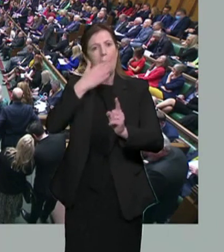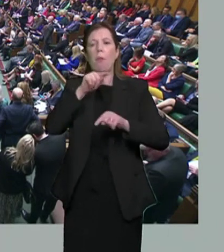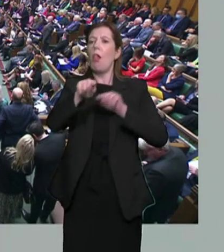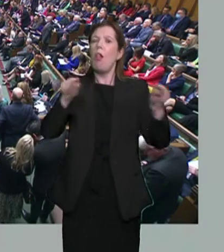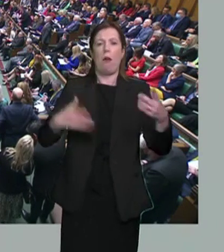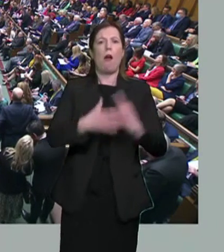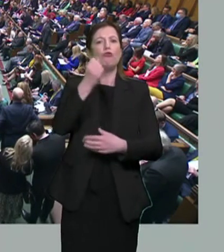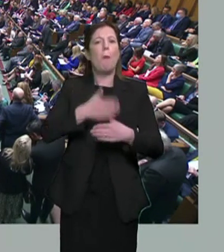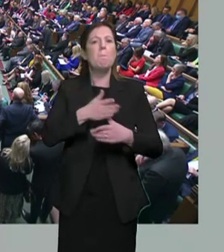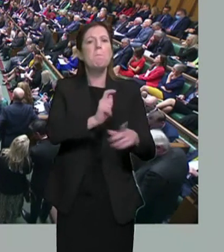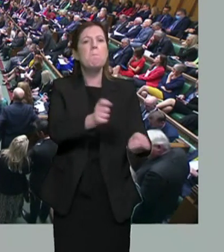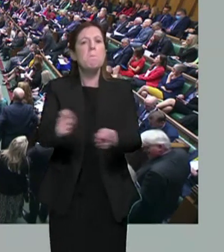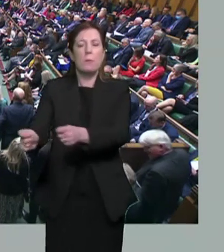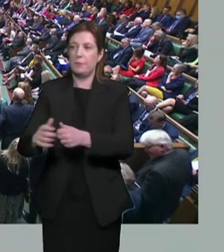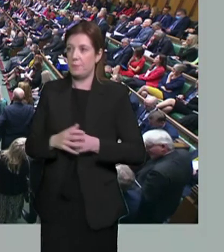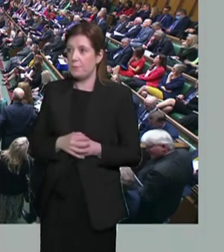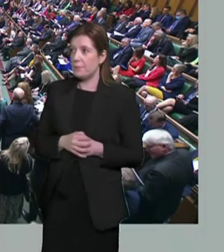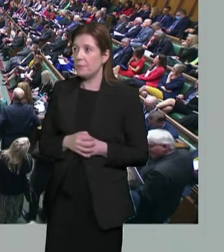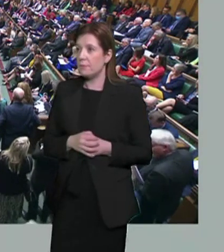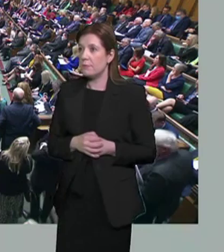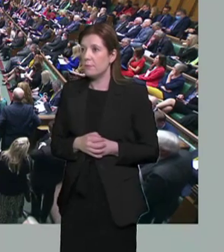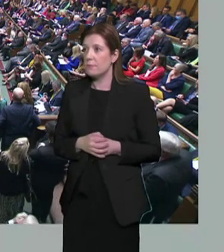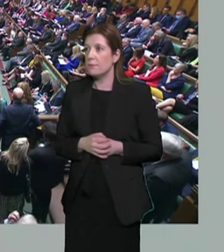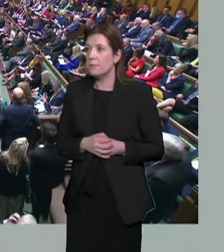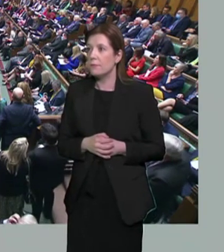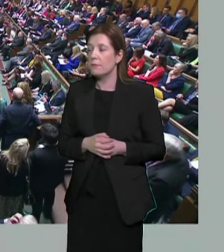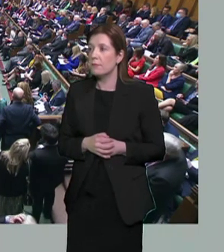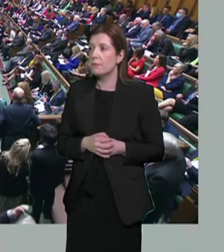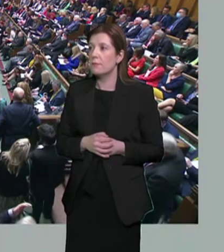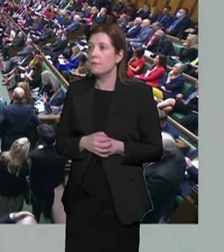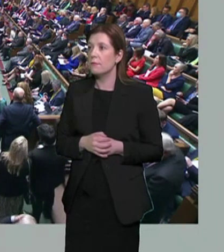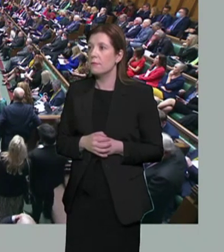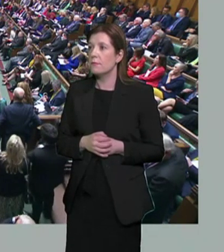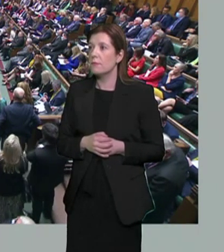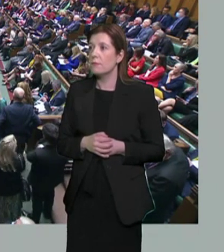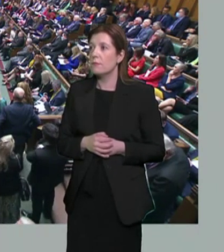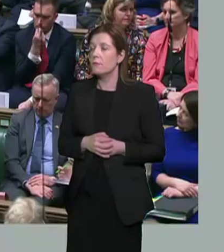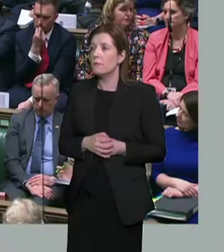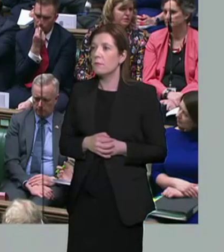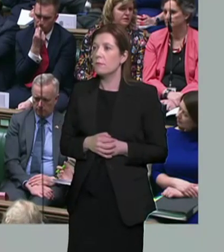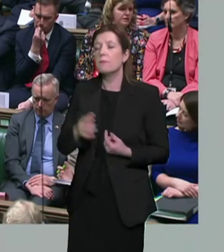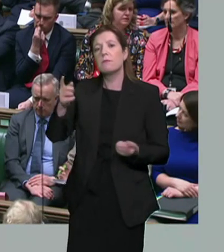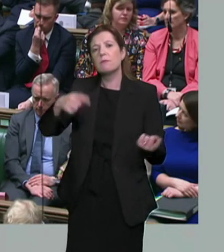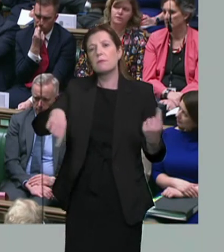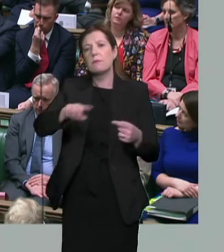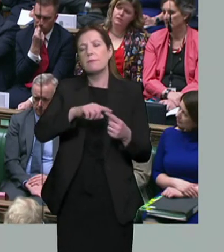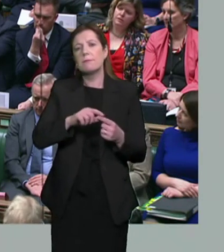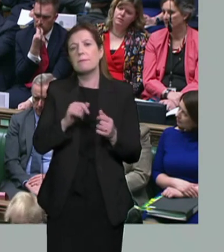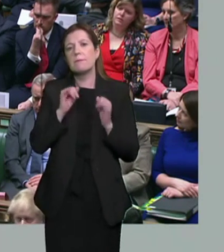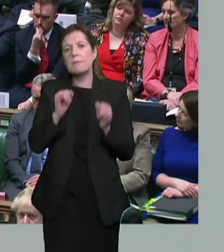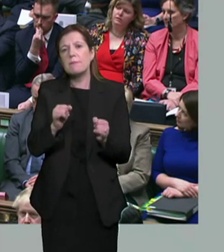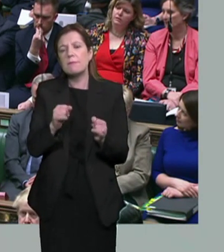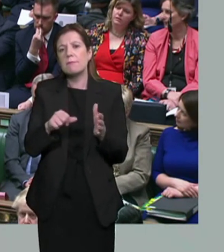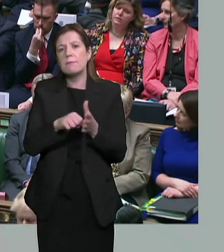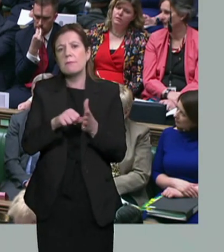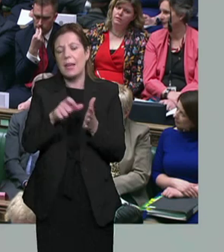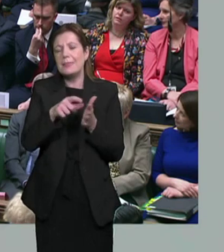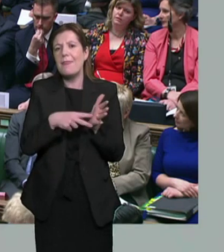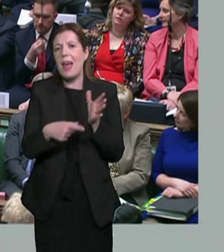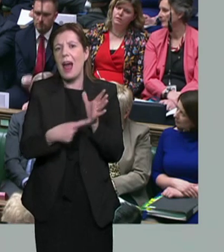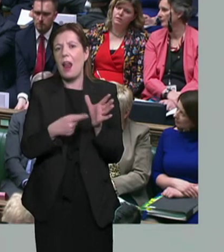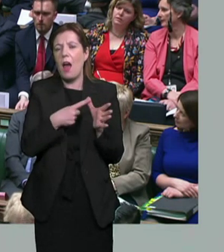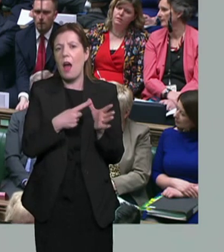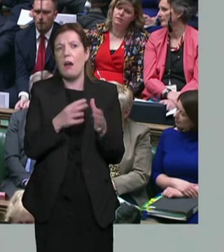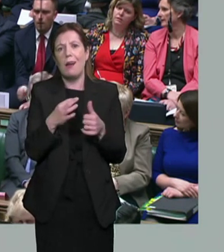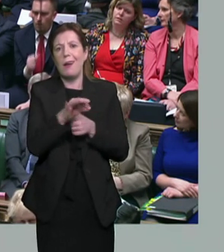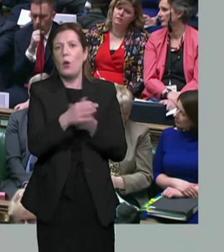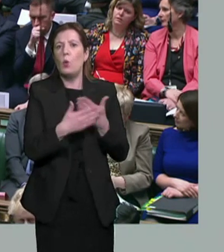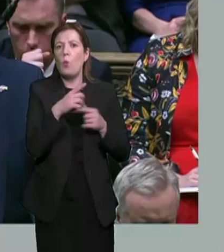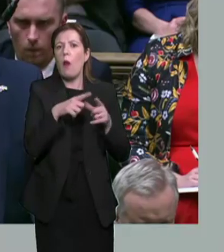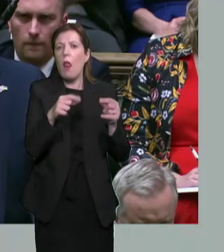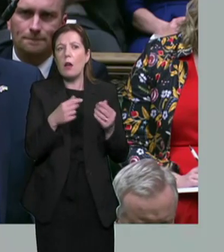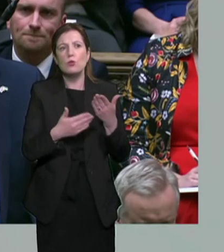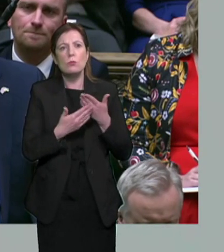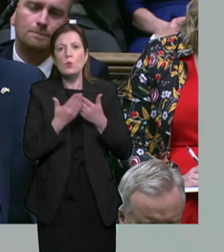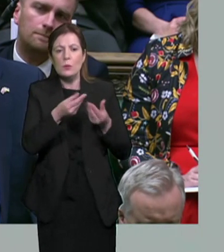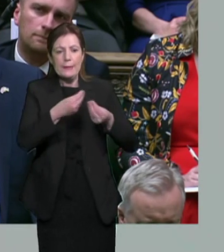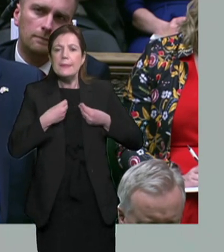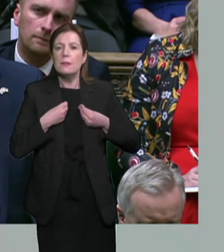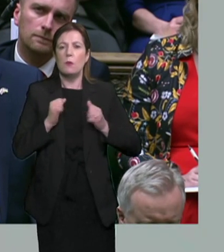I have a growing number of constituents who are struggling to go about their lives or even get to work because their driving licences are stuck at the Driver and Vehicle Licensing Agency.